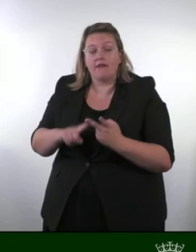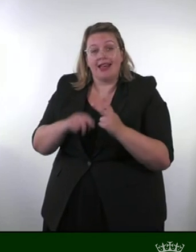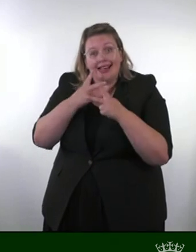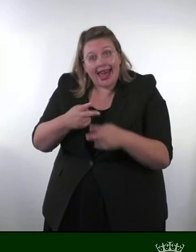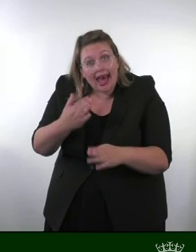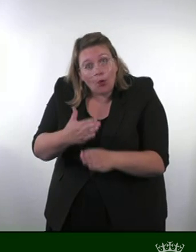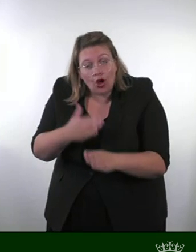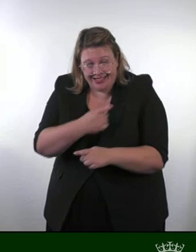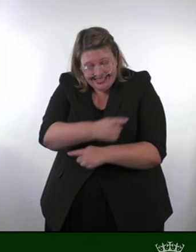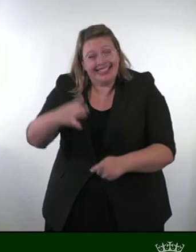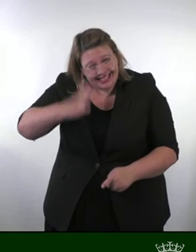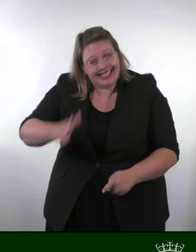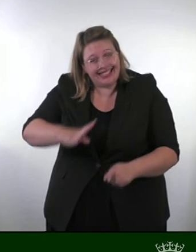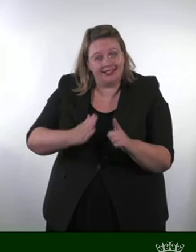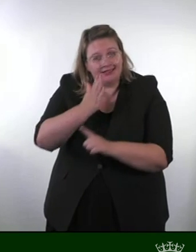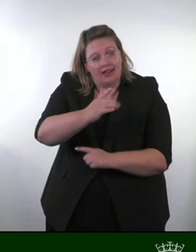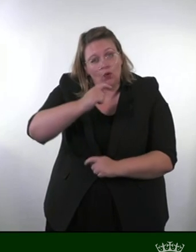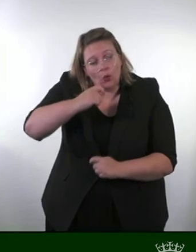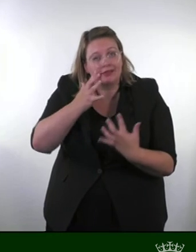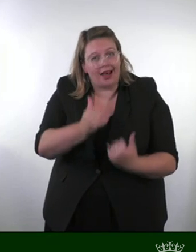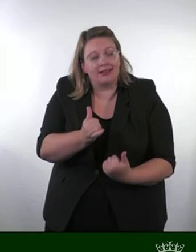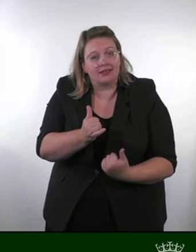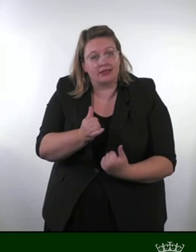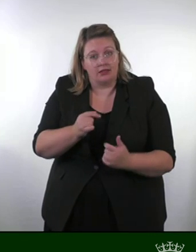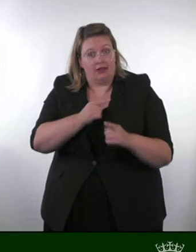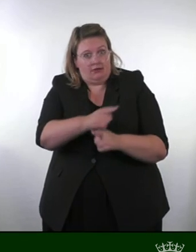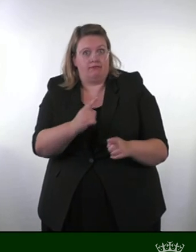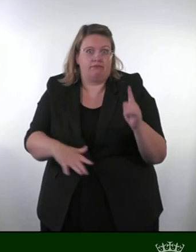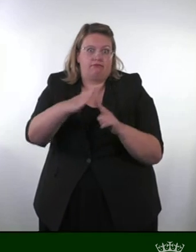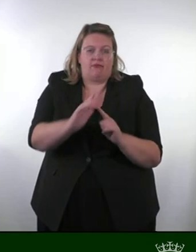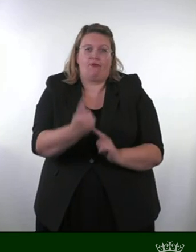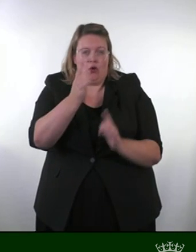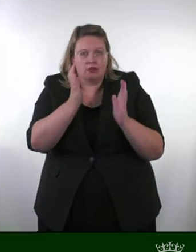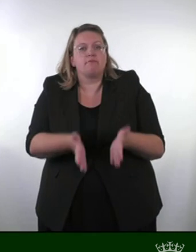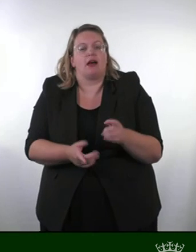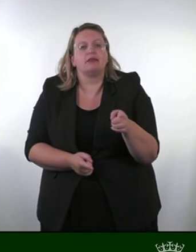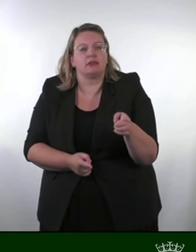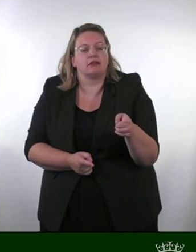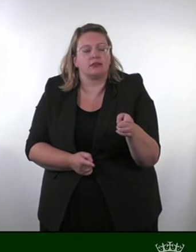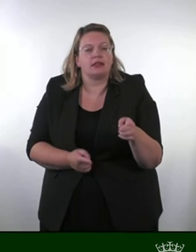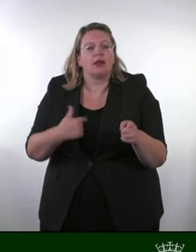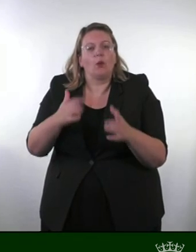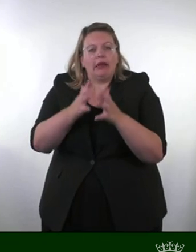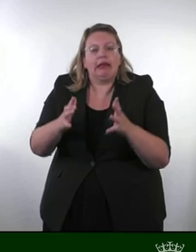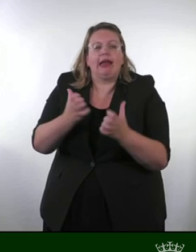As we massively increase the number of tests, it is those groups who are getting priority.